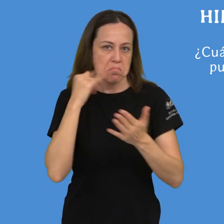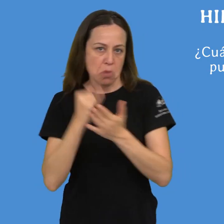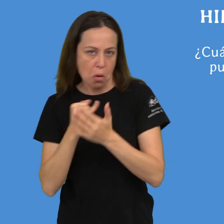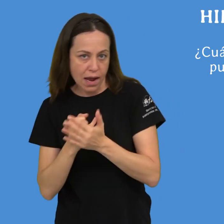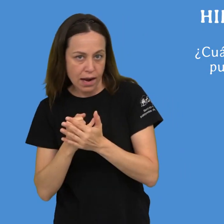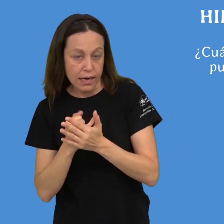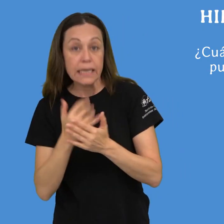probar